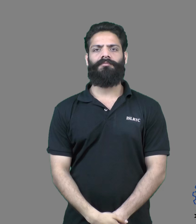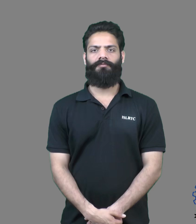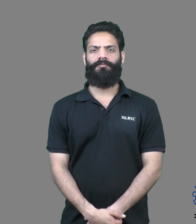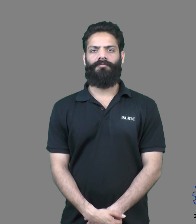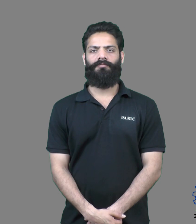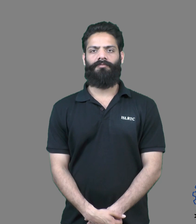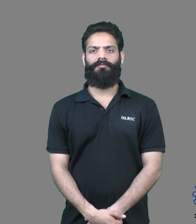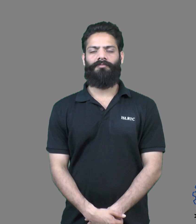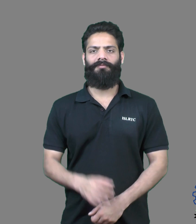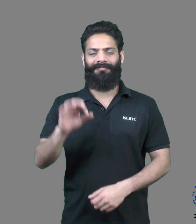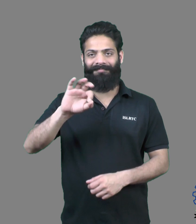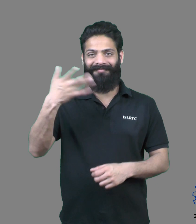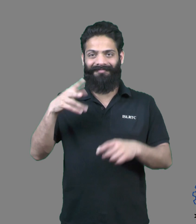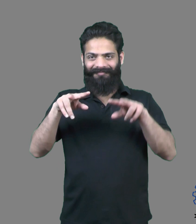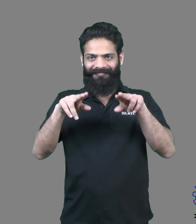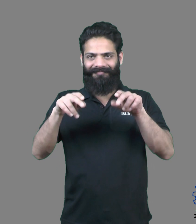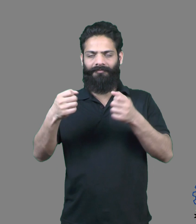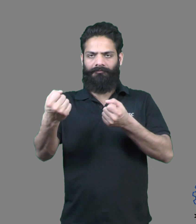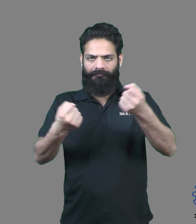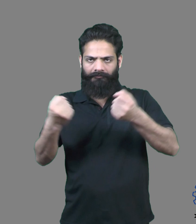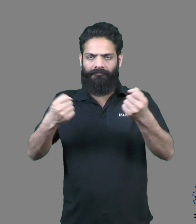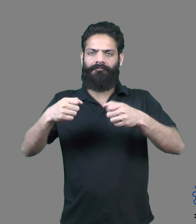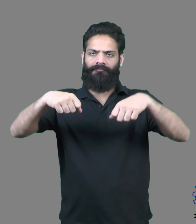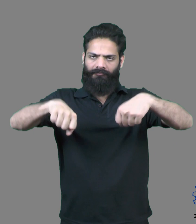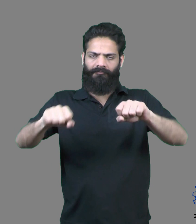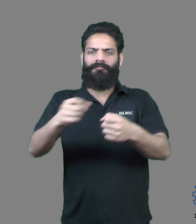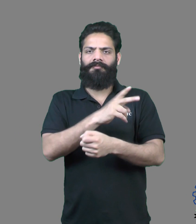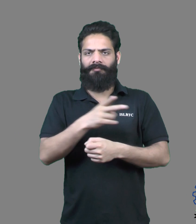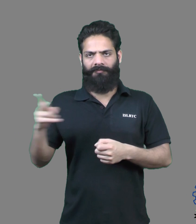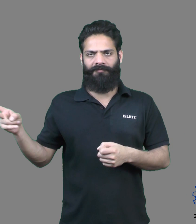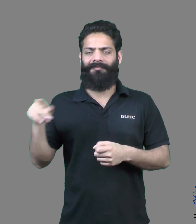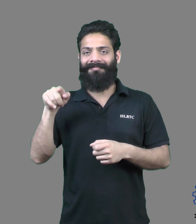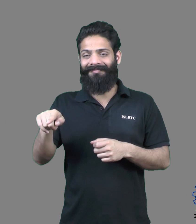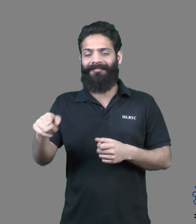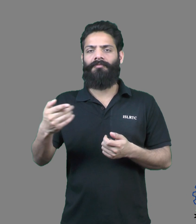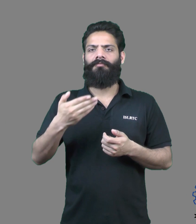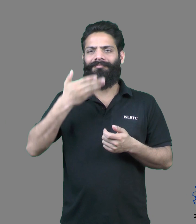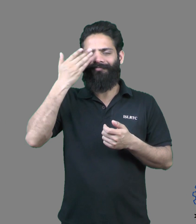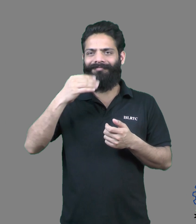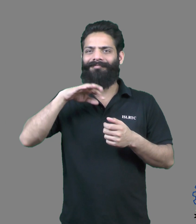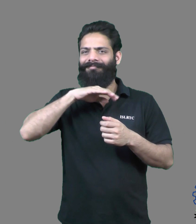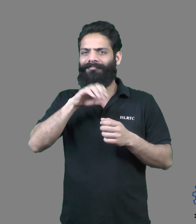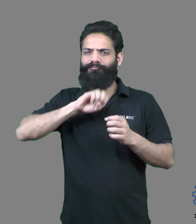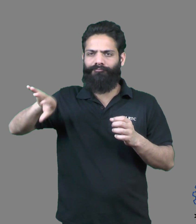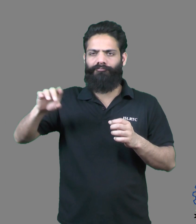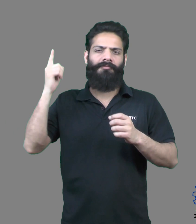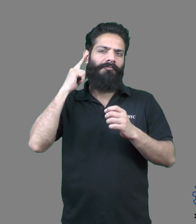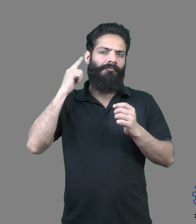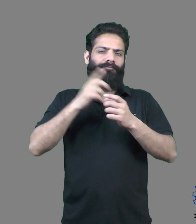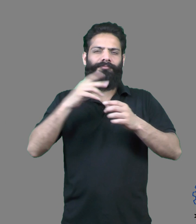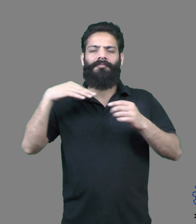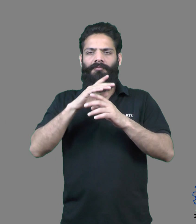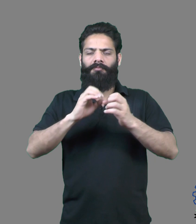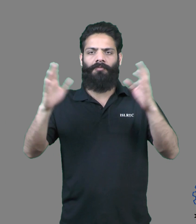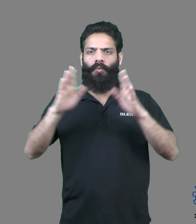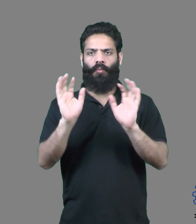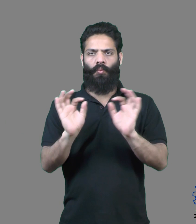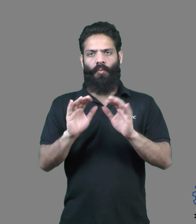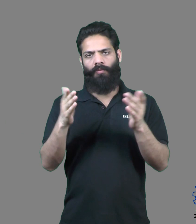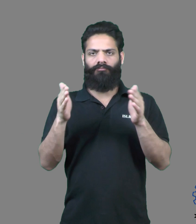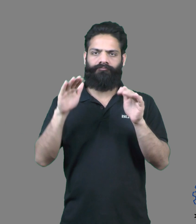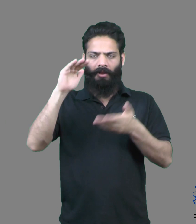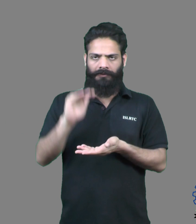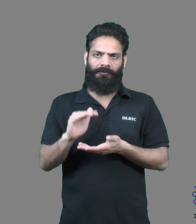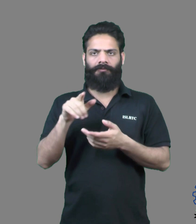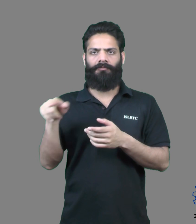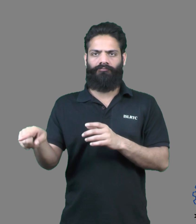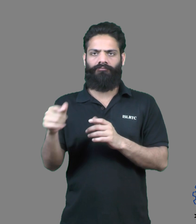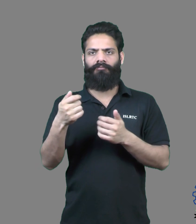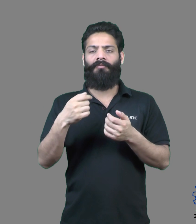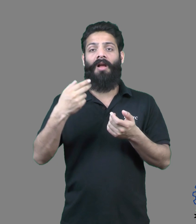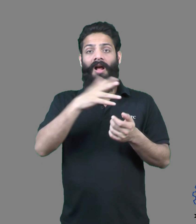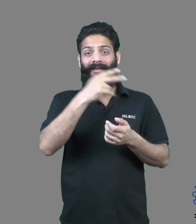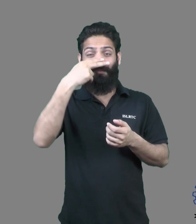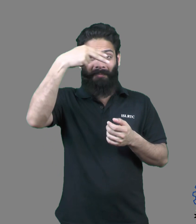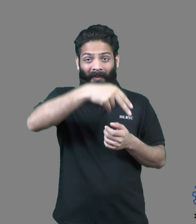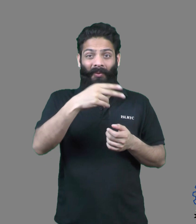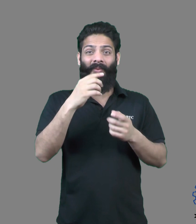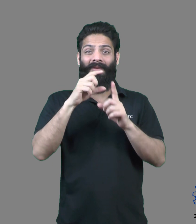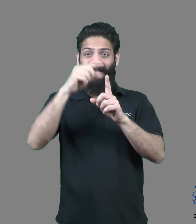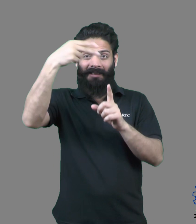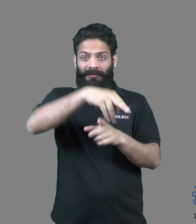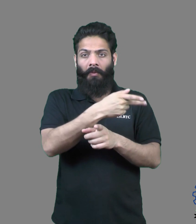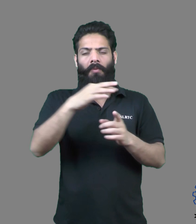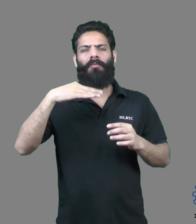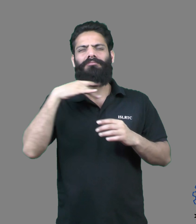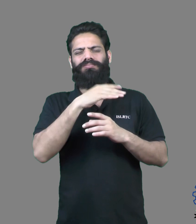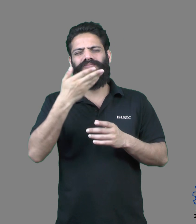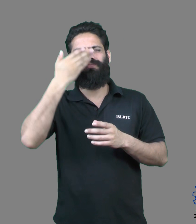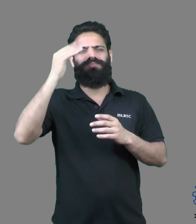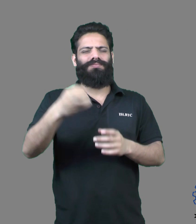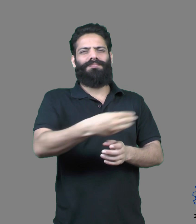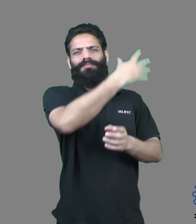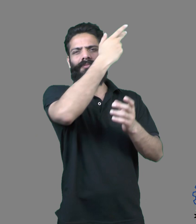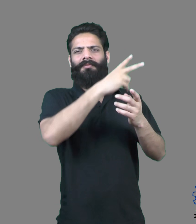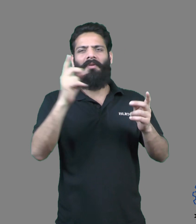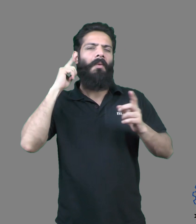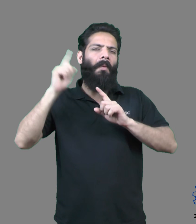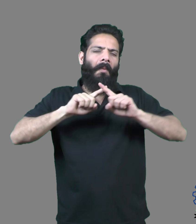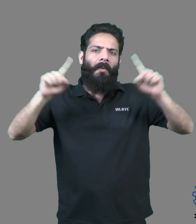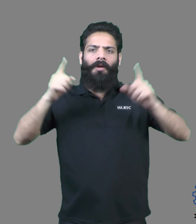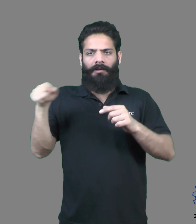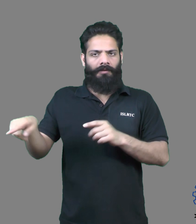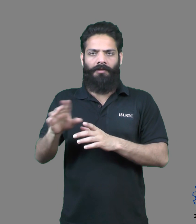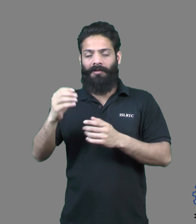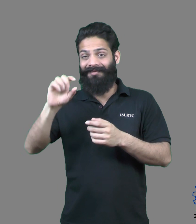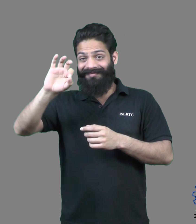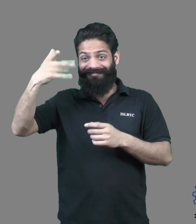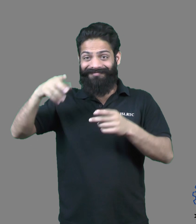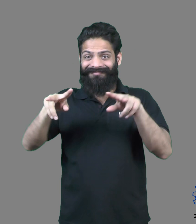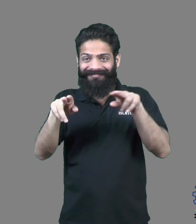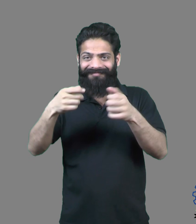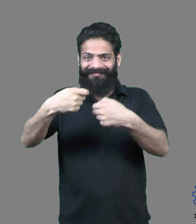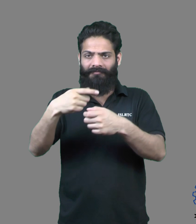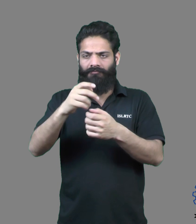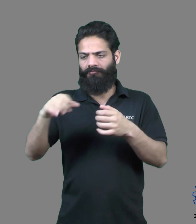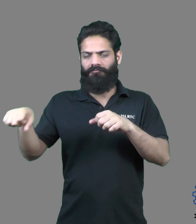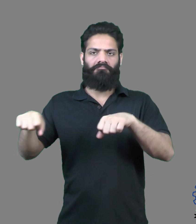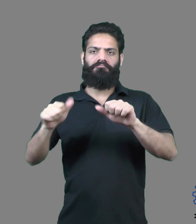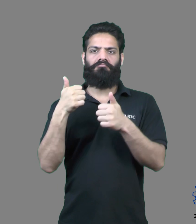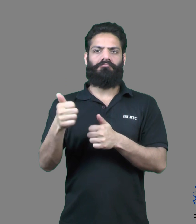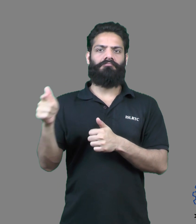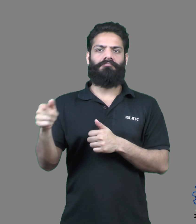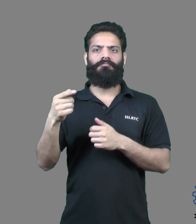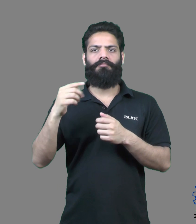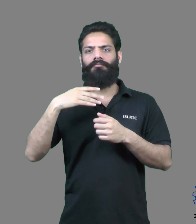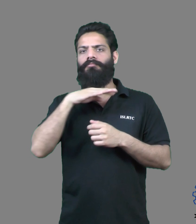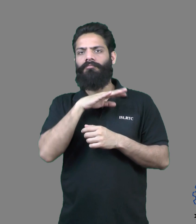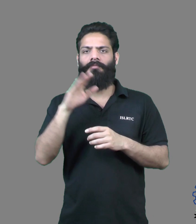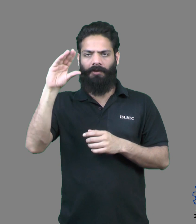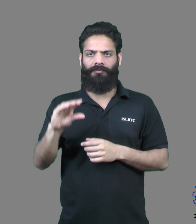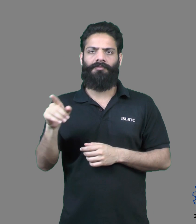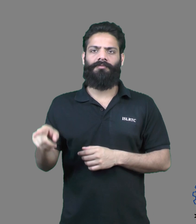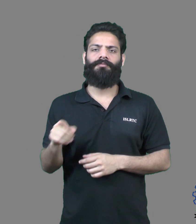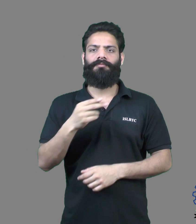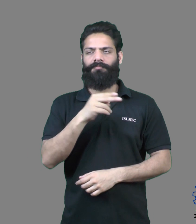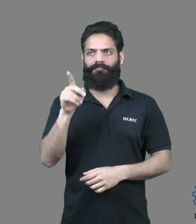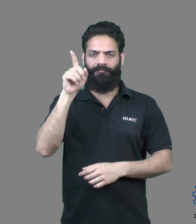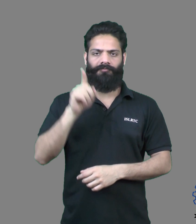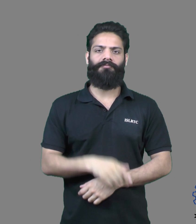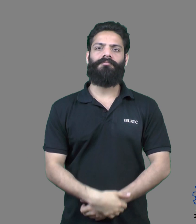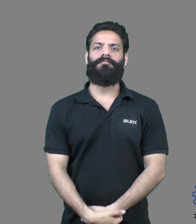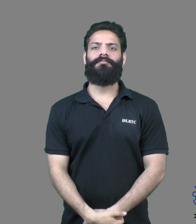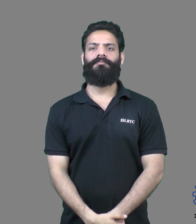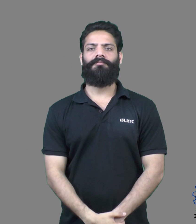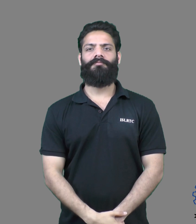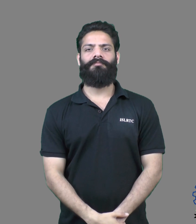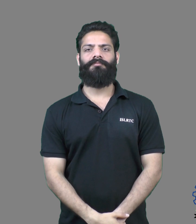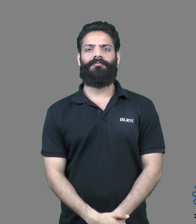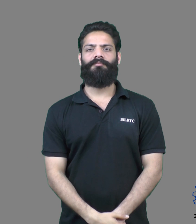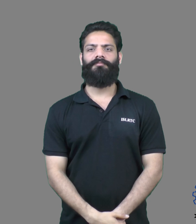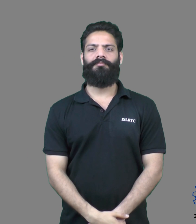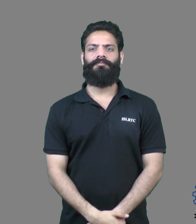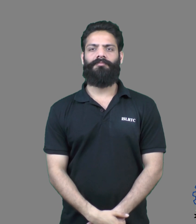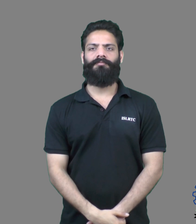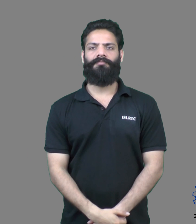Electric Vehicle